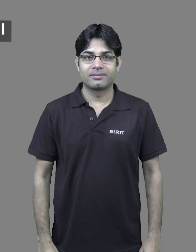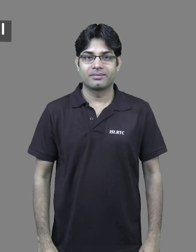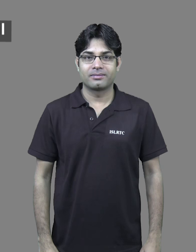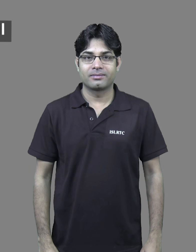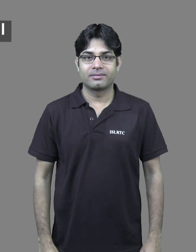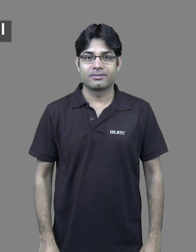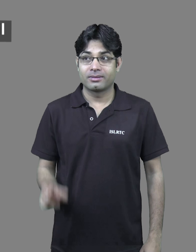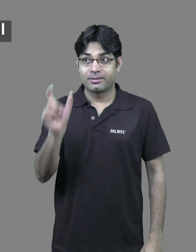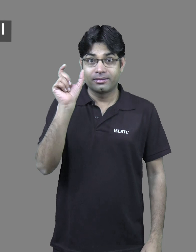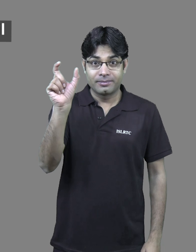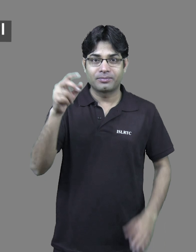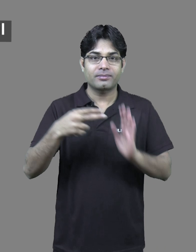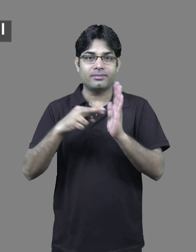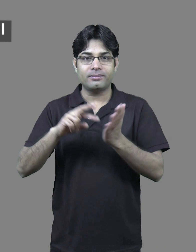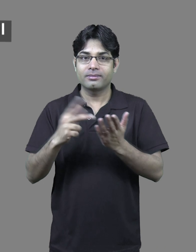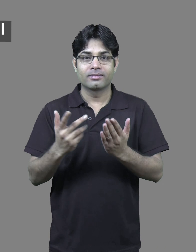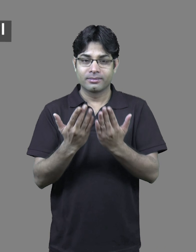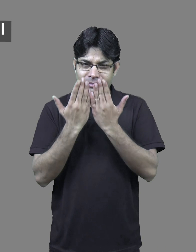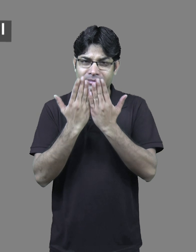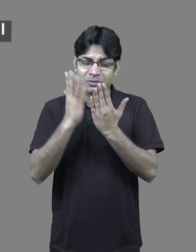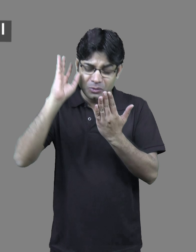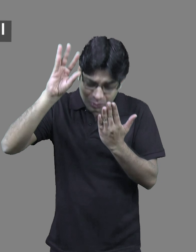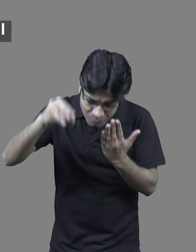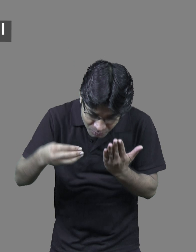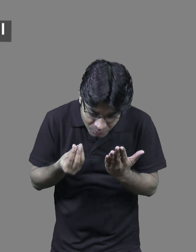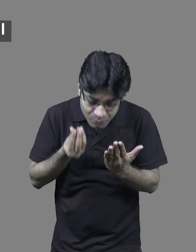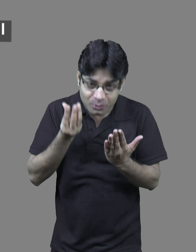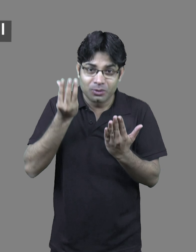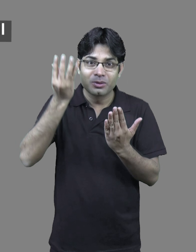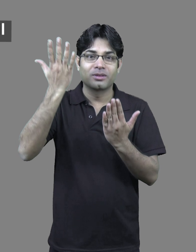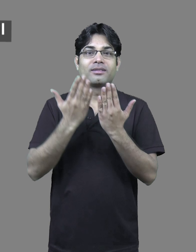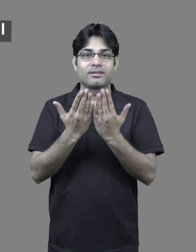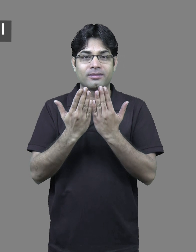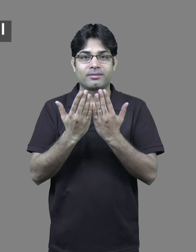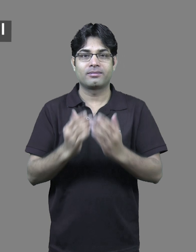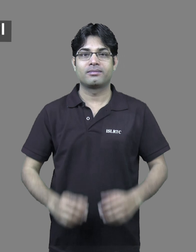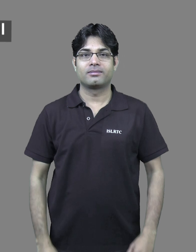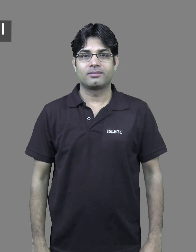Burn the Midnight Oil